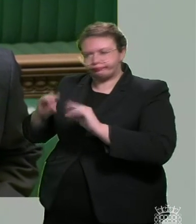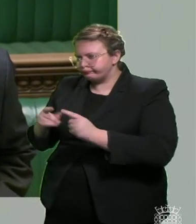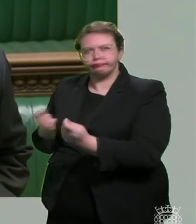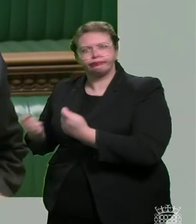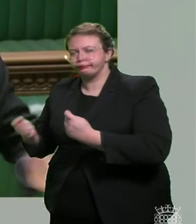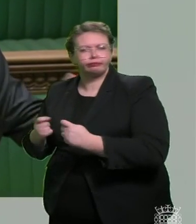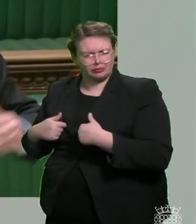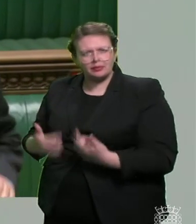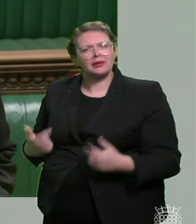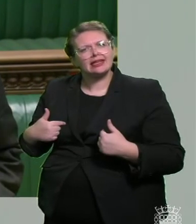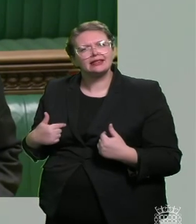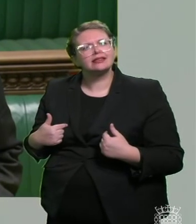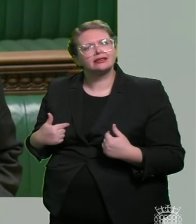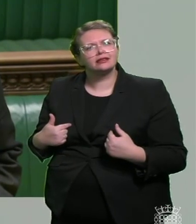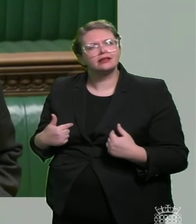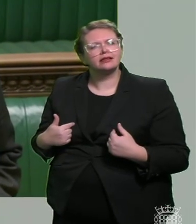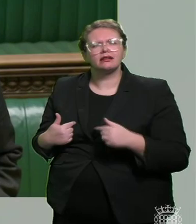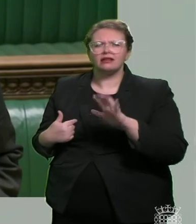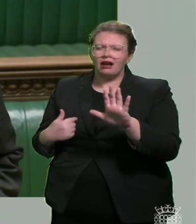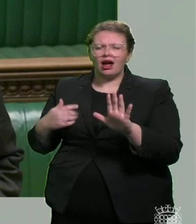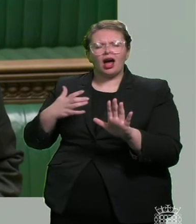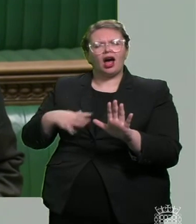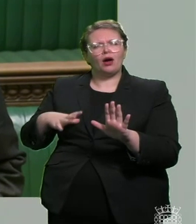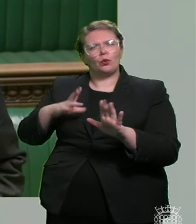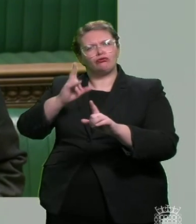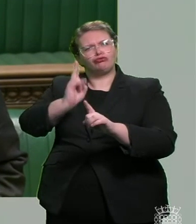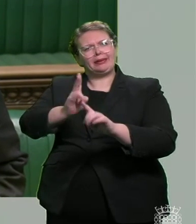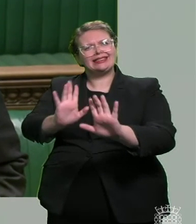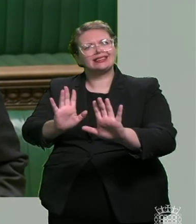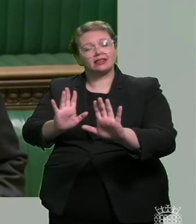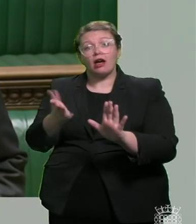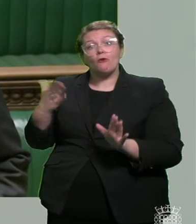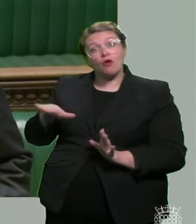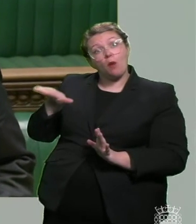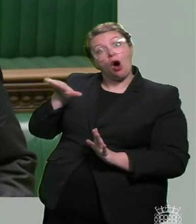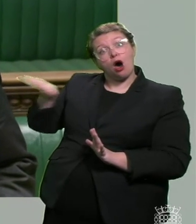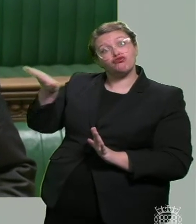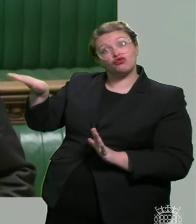I repeat what someone has to do if they want to come into this country from abroad.